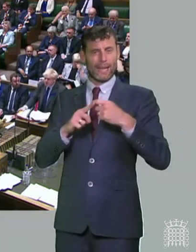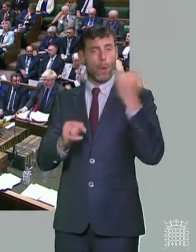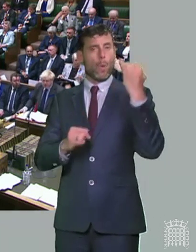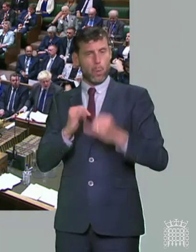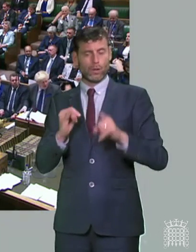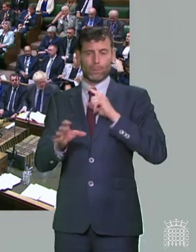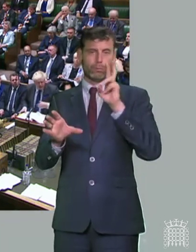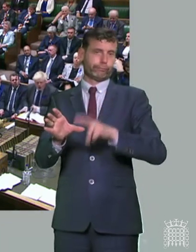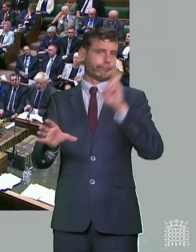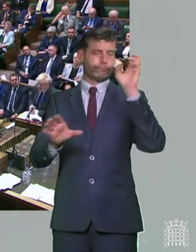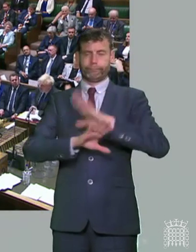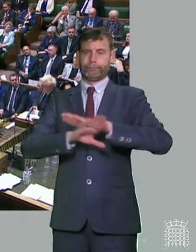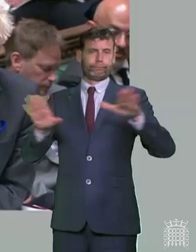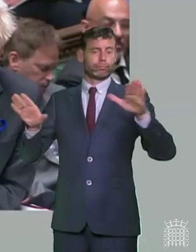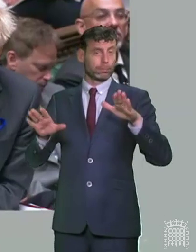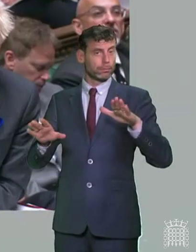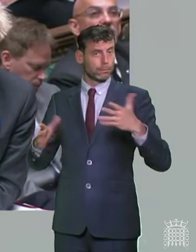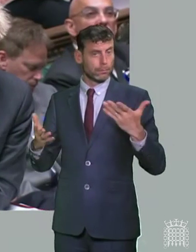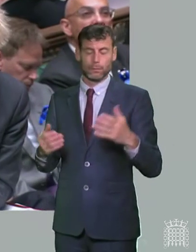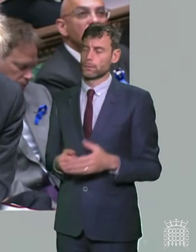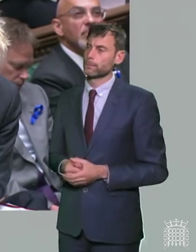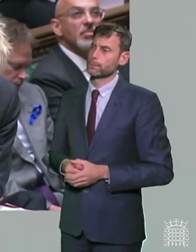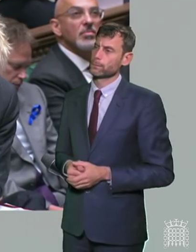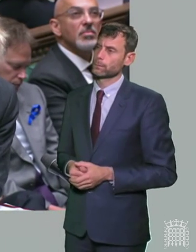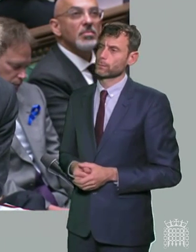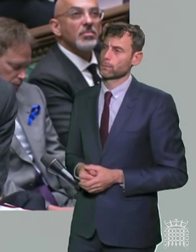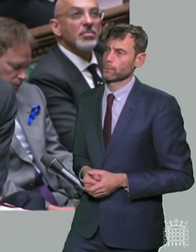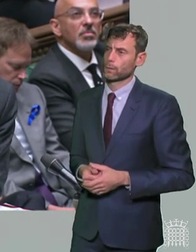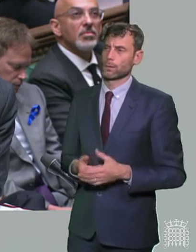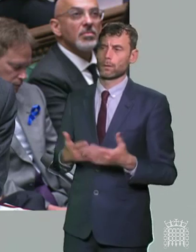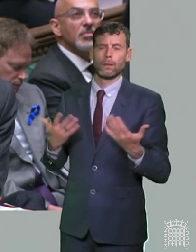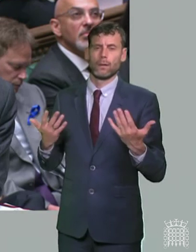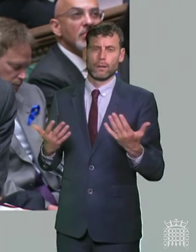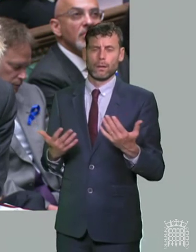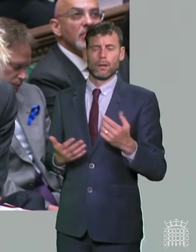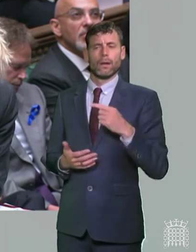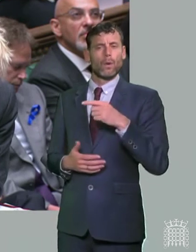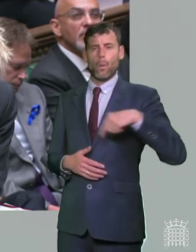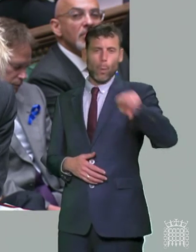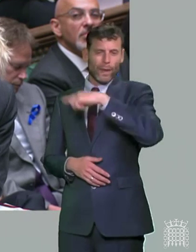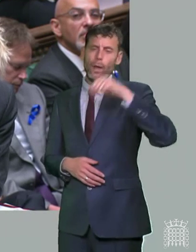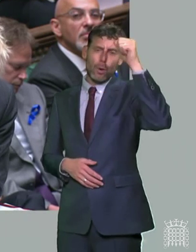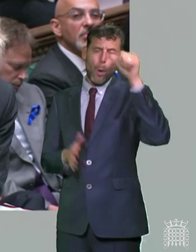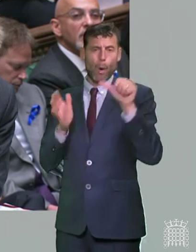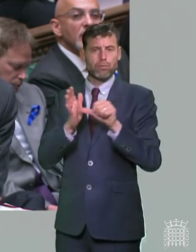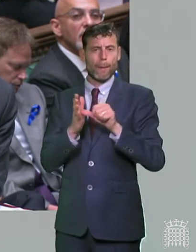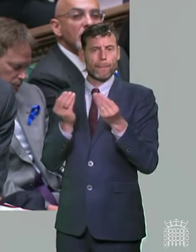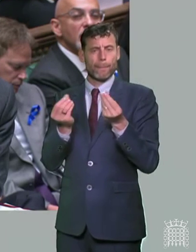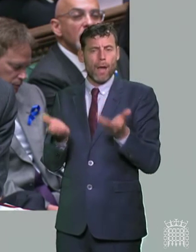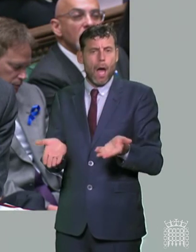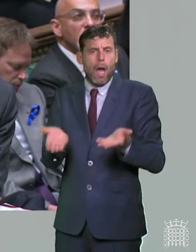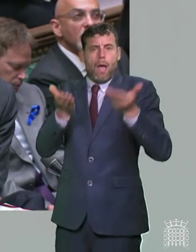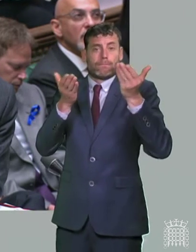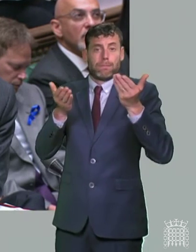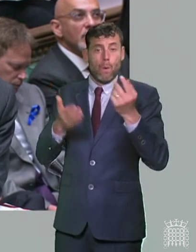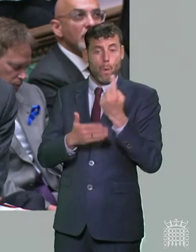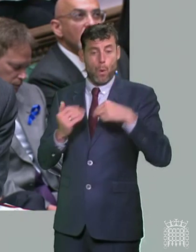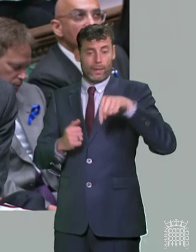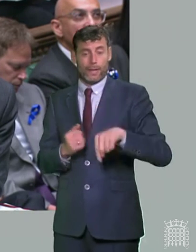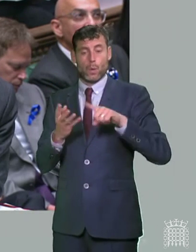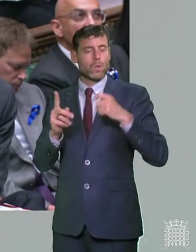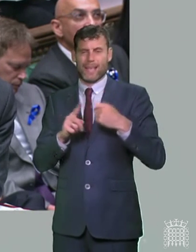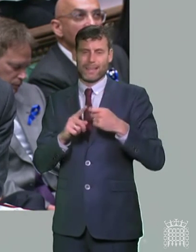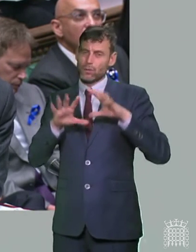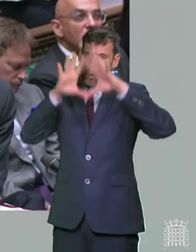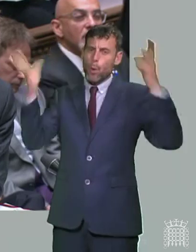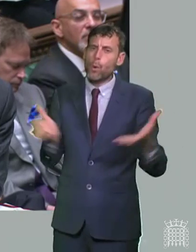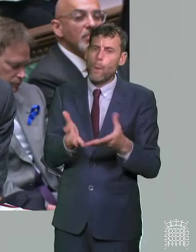Actually, as I think the whole House knows and the whole country knows, we have a global inflationary problem, but this Government have the fiscal firepower to deal with it.